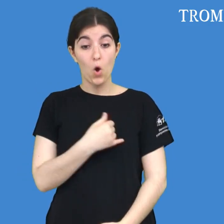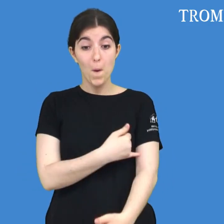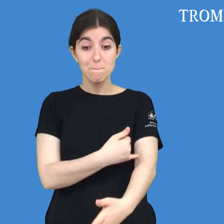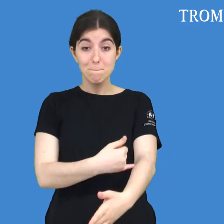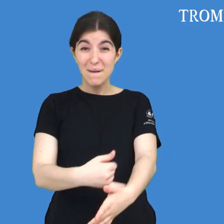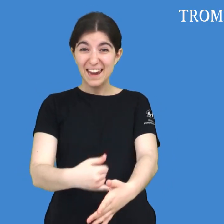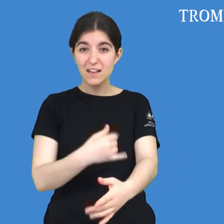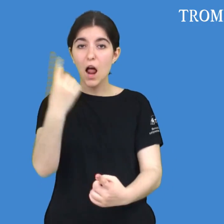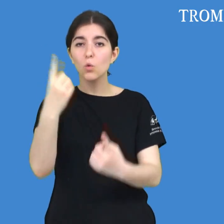vena